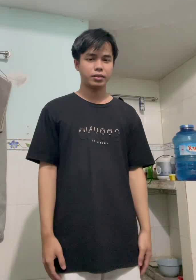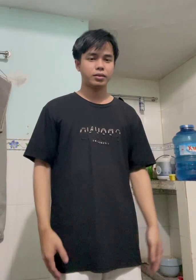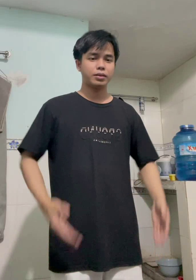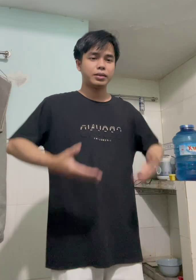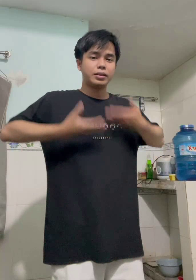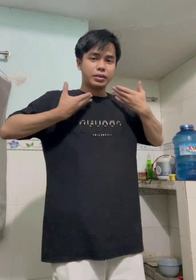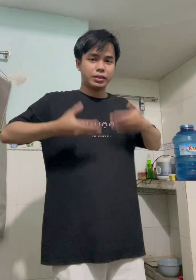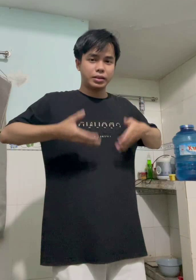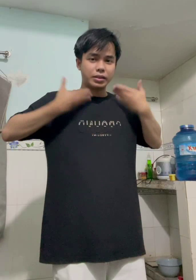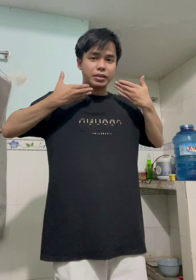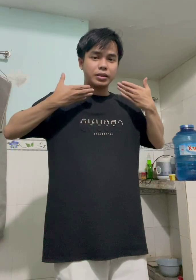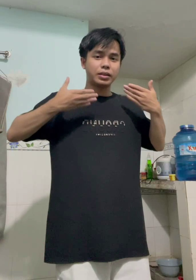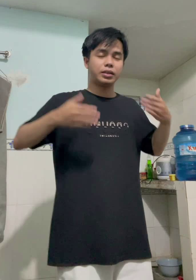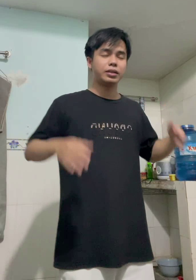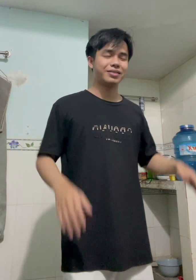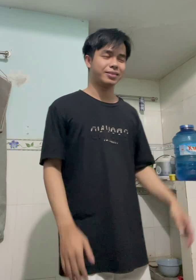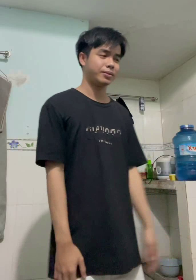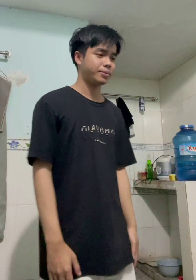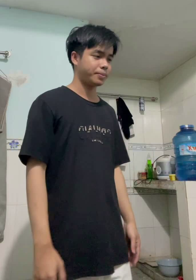vui ve